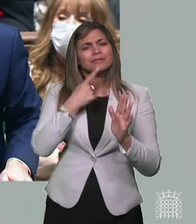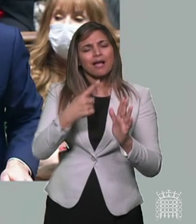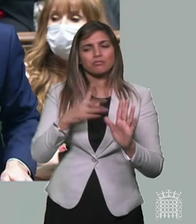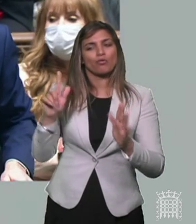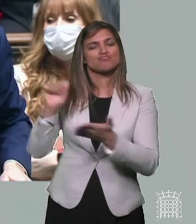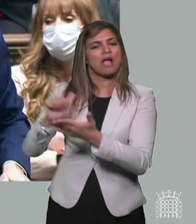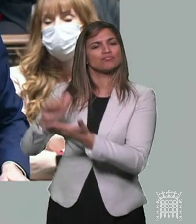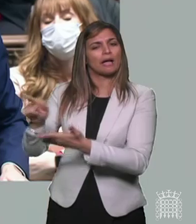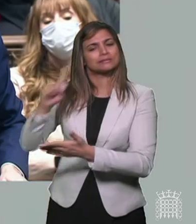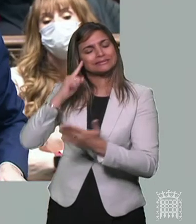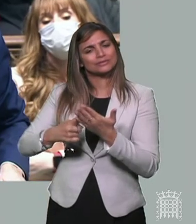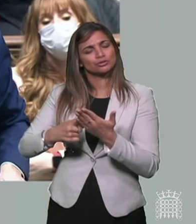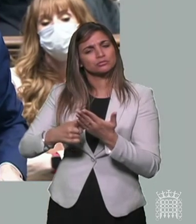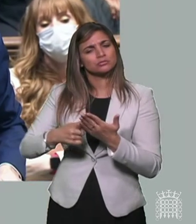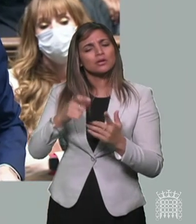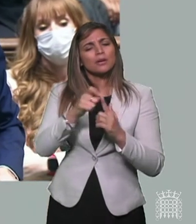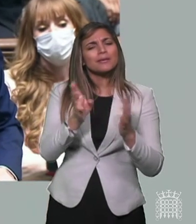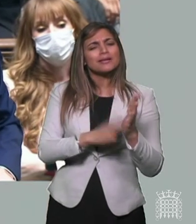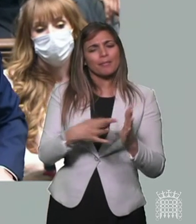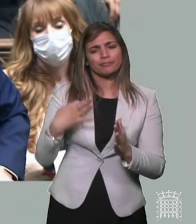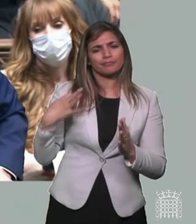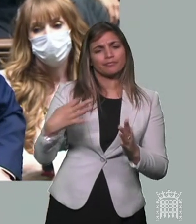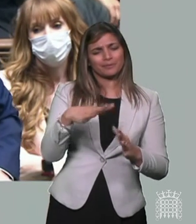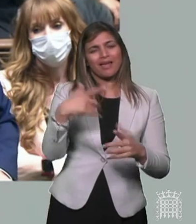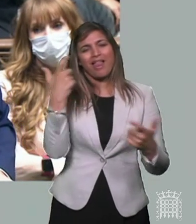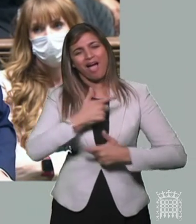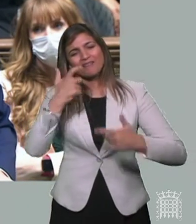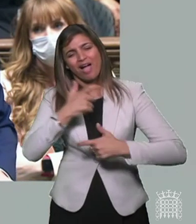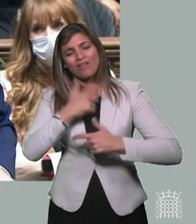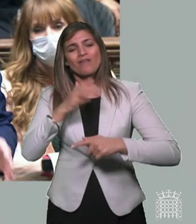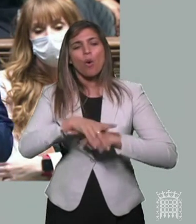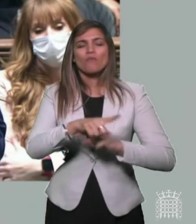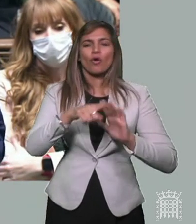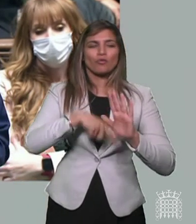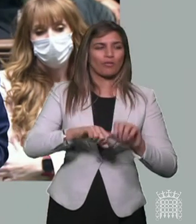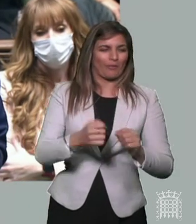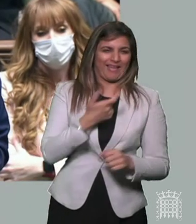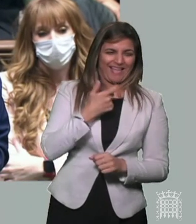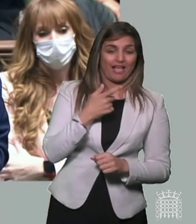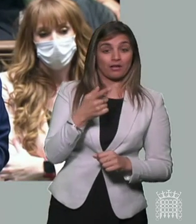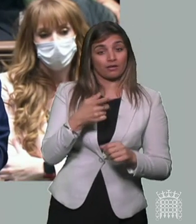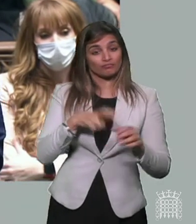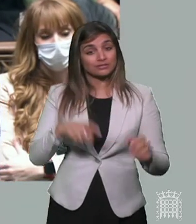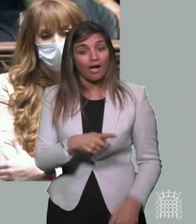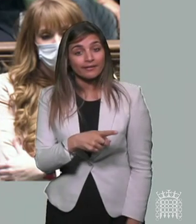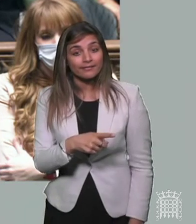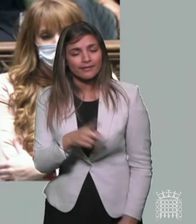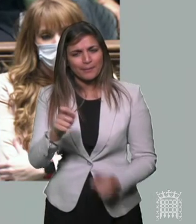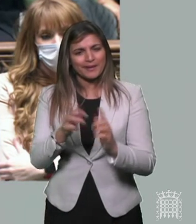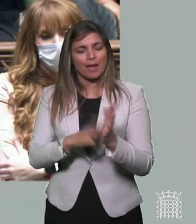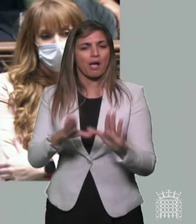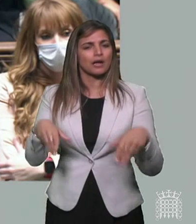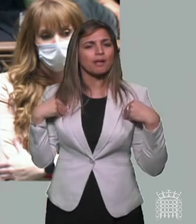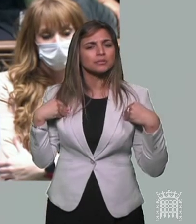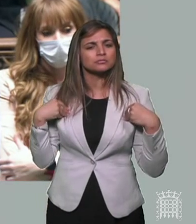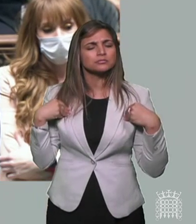When the Prime Minister’s spokesperson laughed about the rules being broken, she resigned and the Prime Minister accepted that resignation.